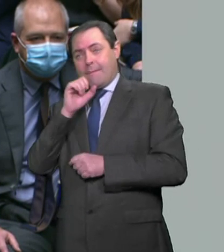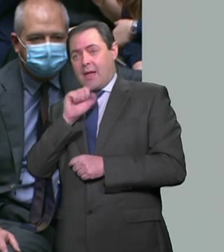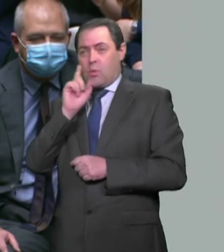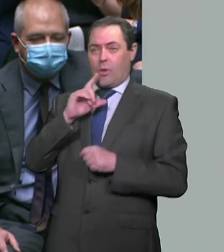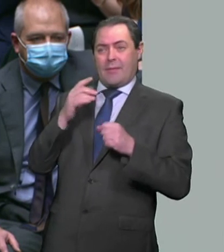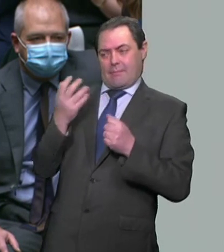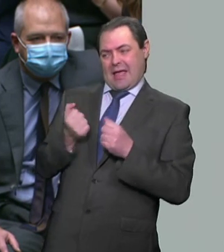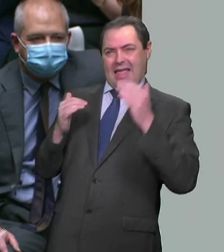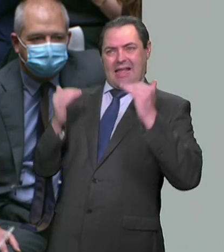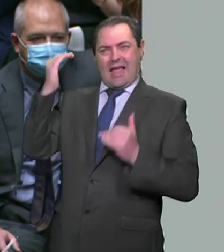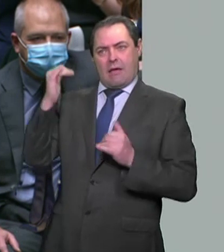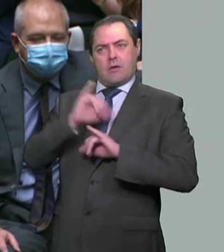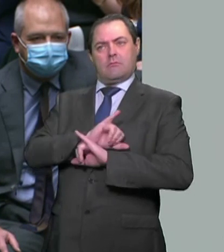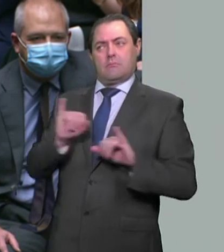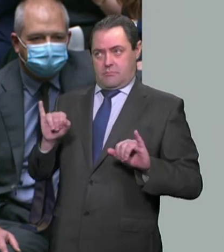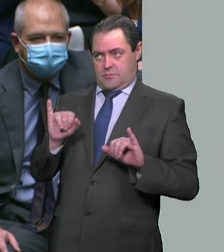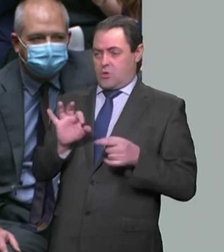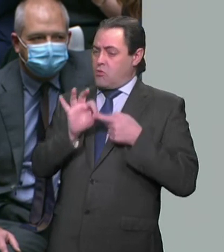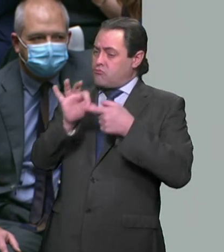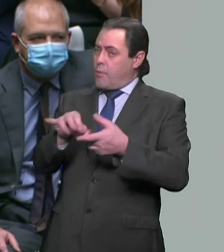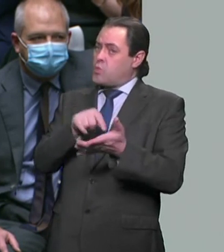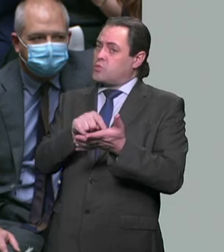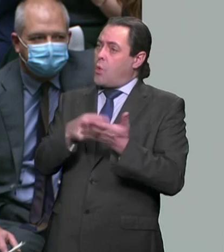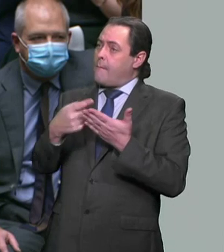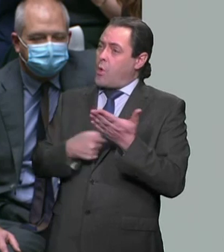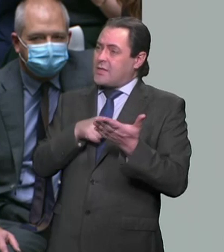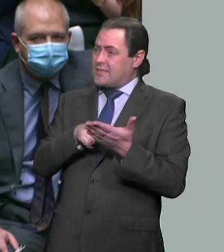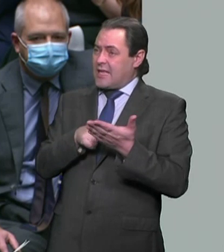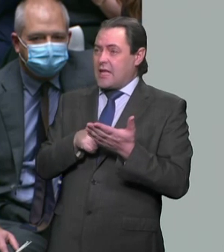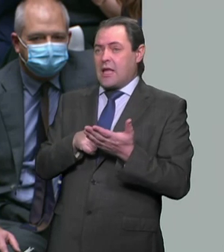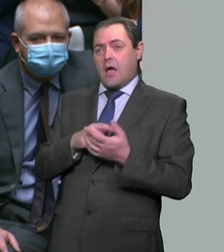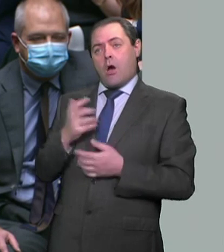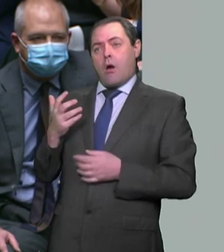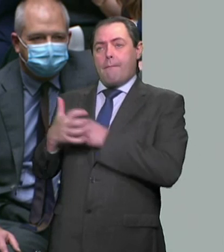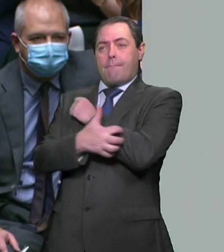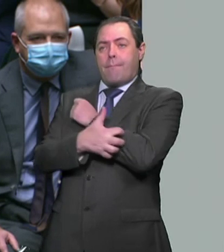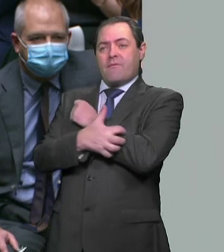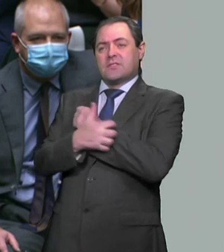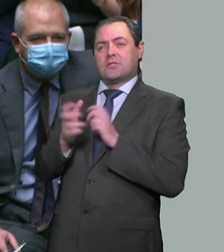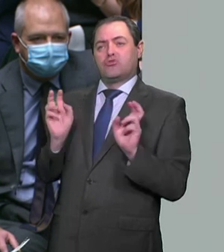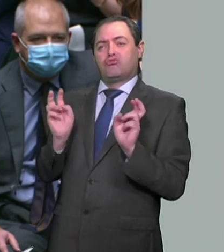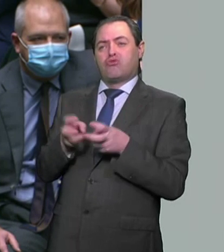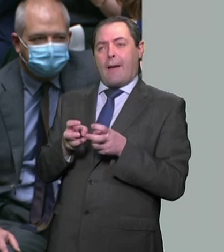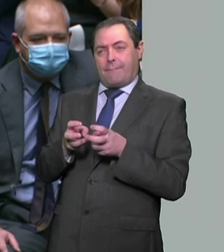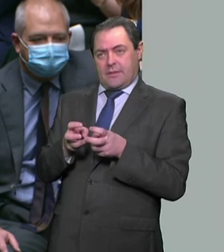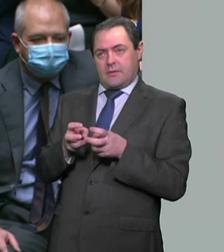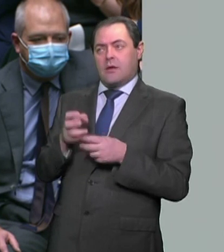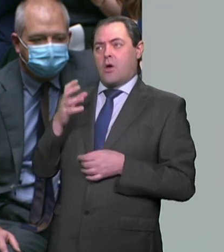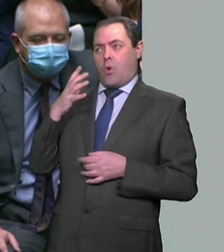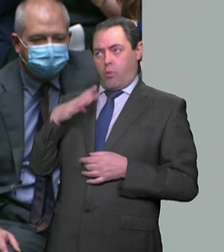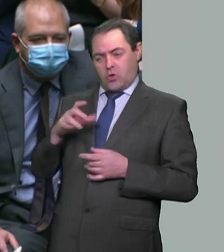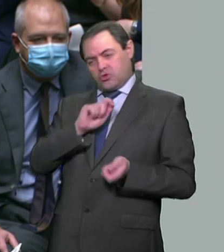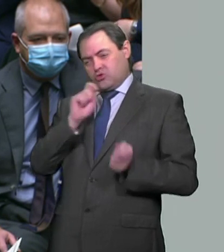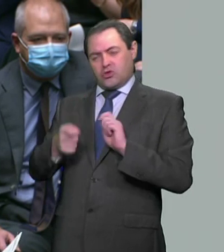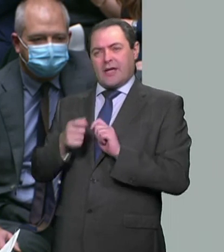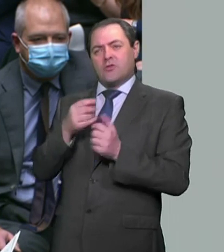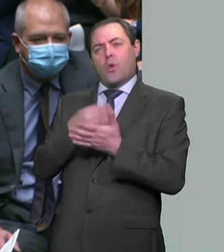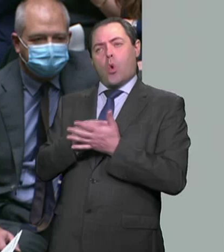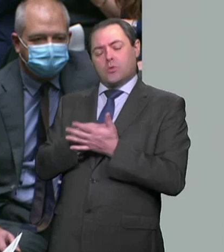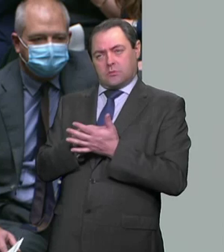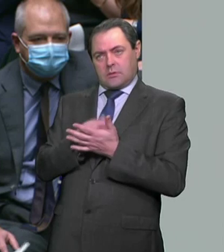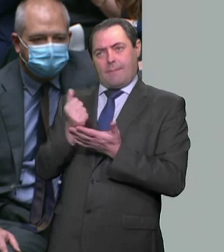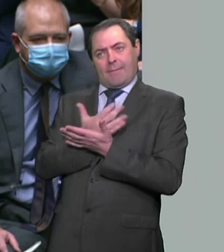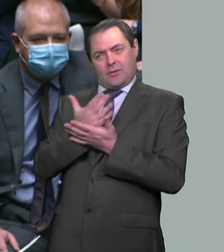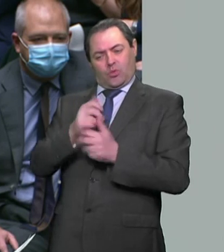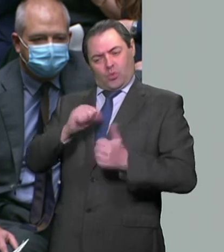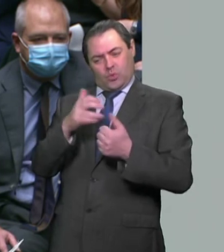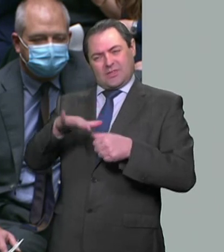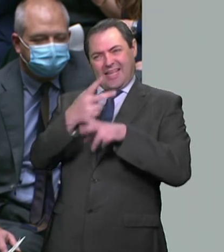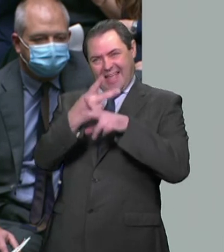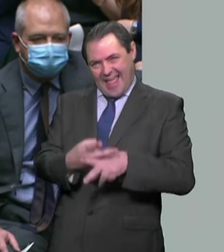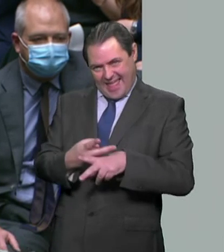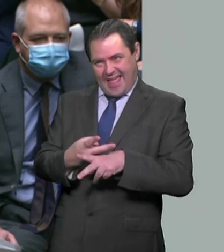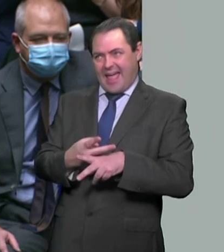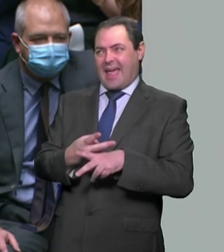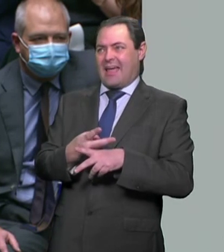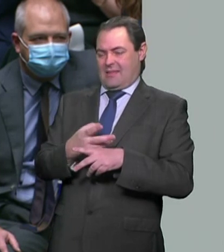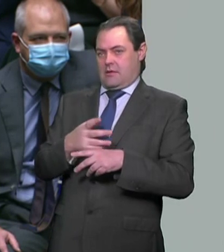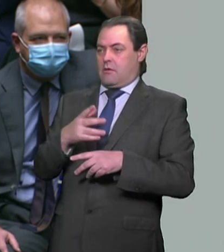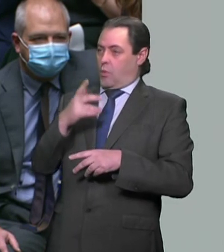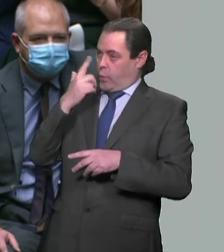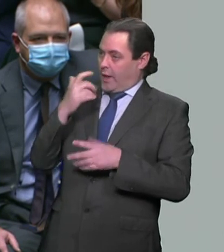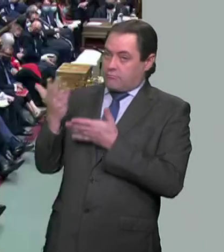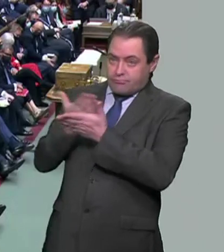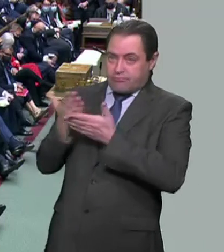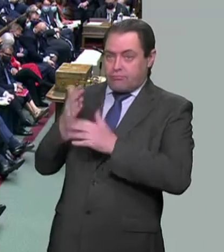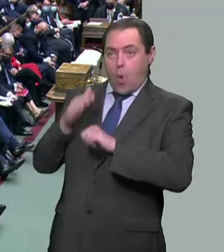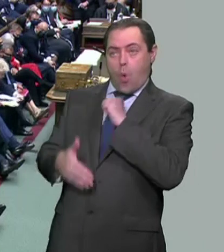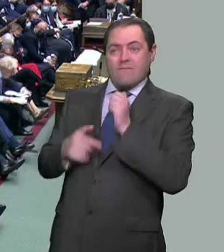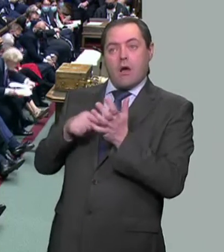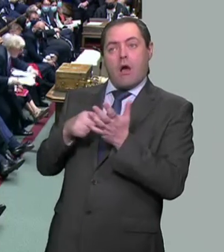Will the Prime Minister meet me to discuss the proposal in my just-published policy paper “Poverty Trapped” for an immediate review to design out these internationally uncompetitive costs, while still delivering a safe and enriching level of care for our children too?